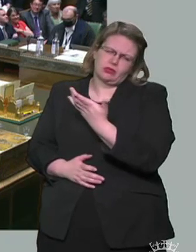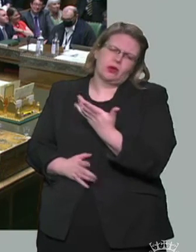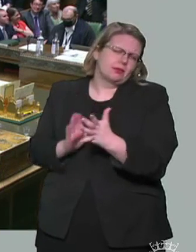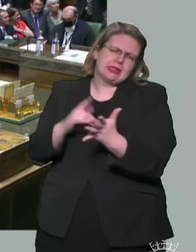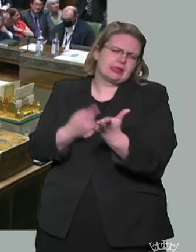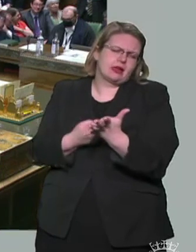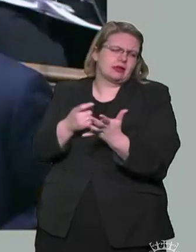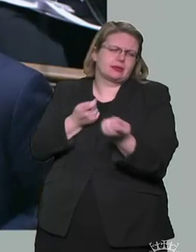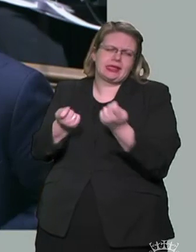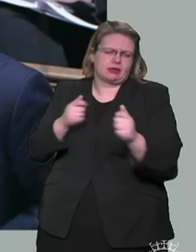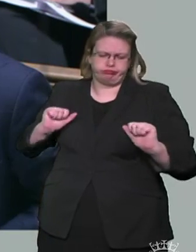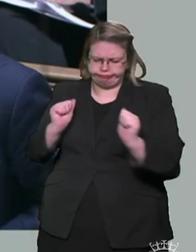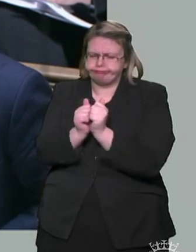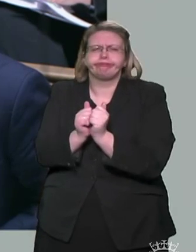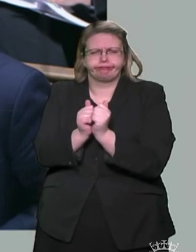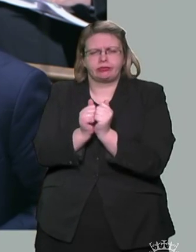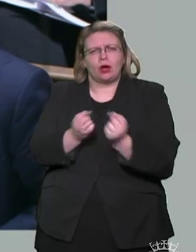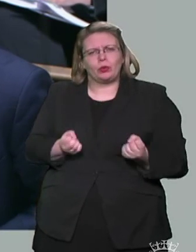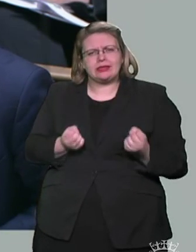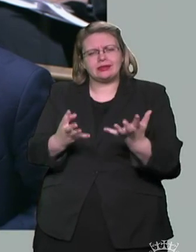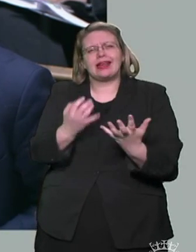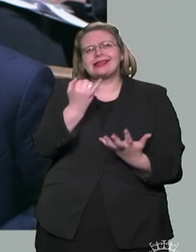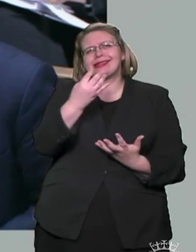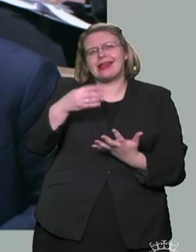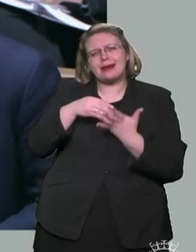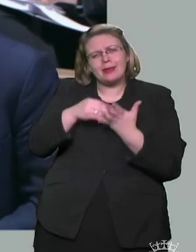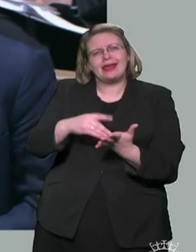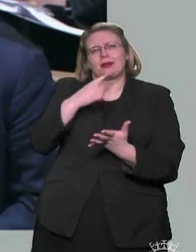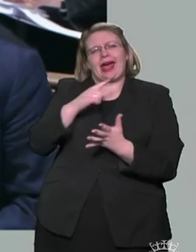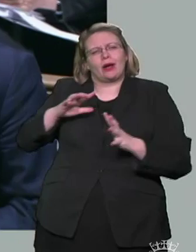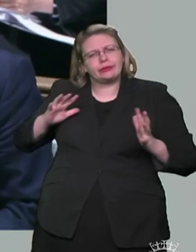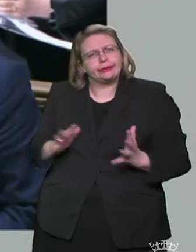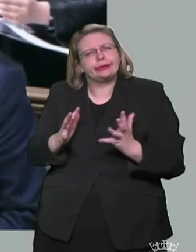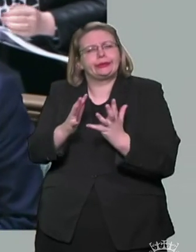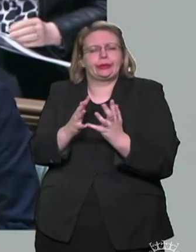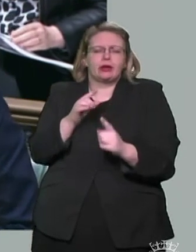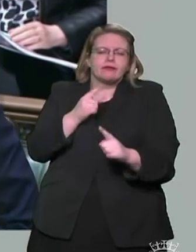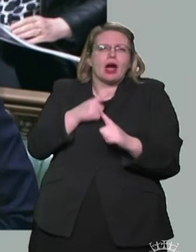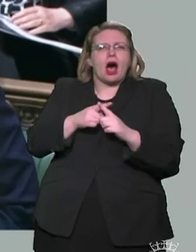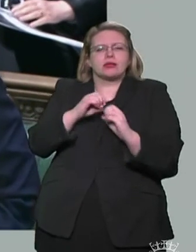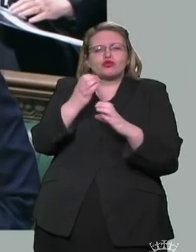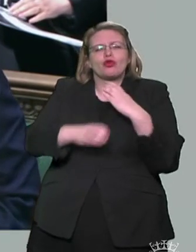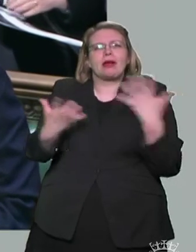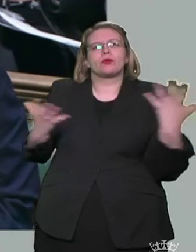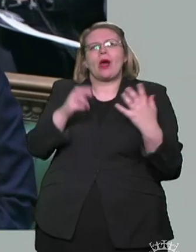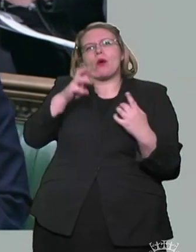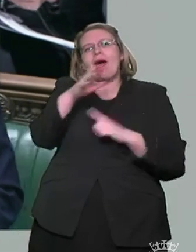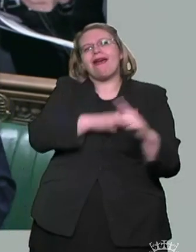Yes. We are spending £69 million already to support the roll-out of superfast broadband in Wales.